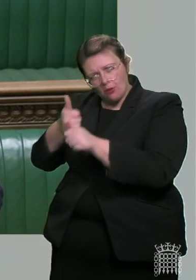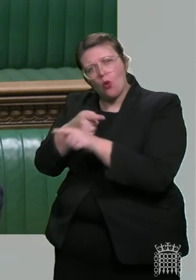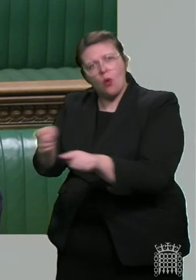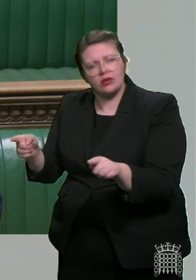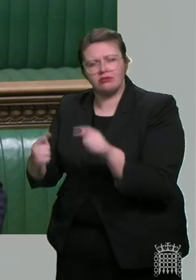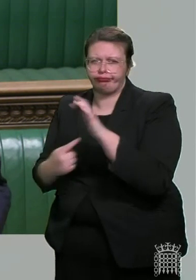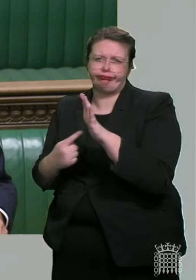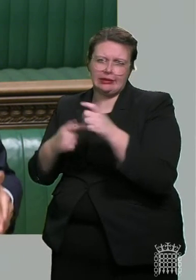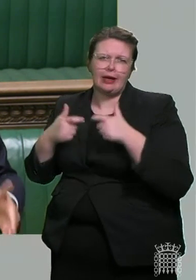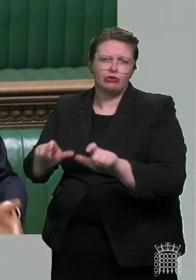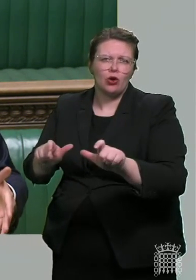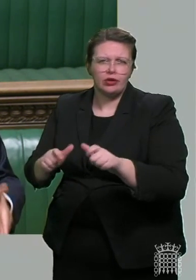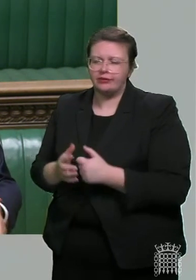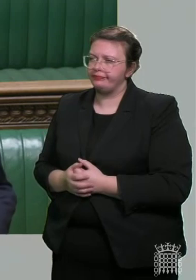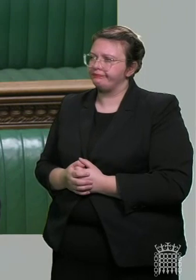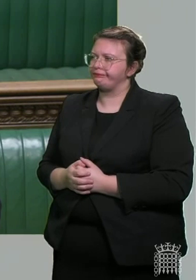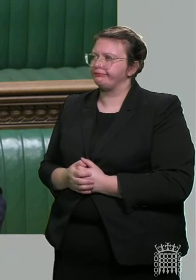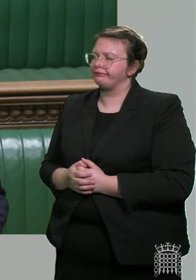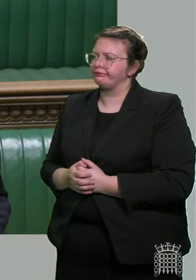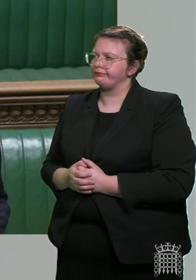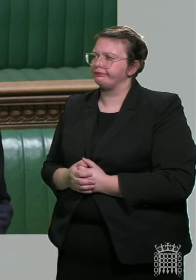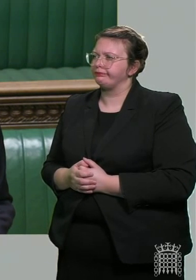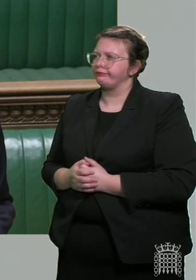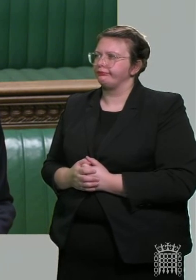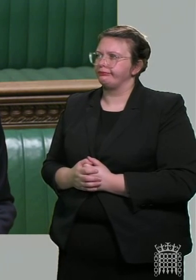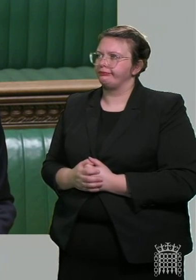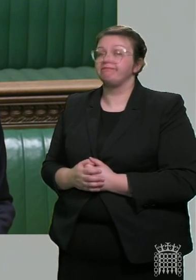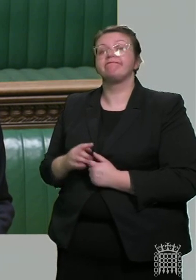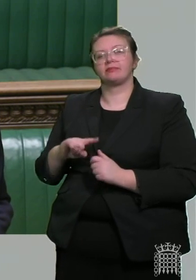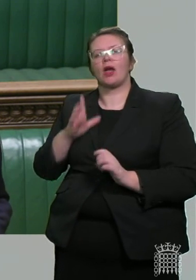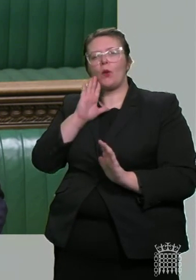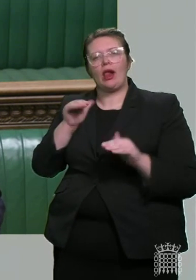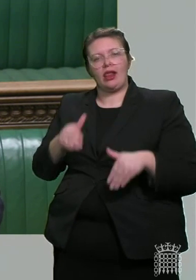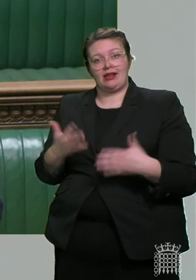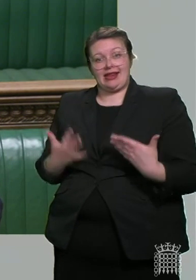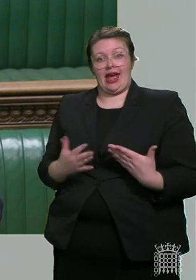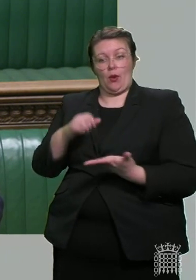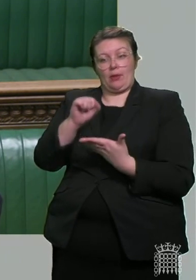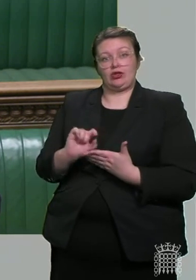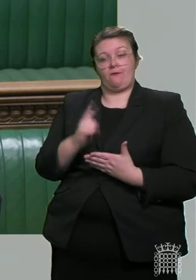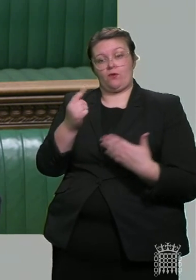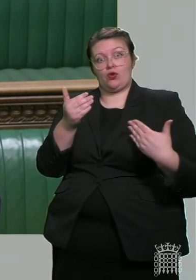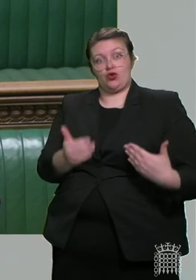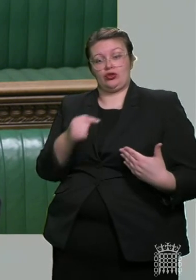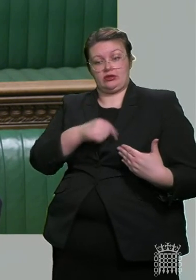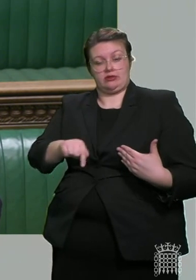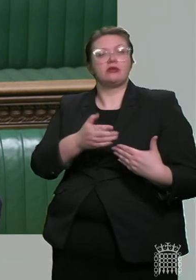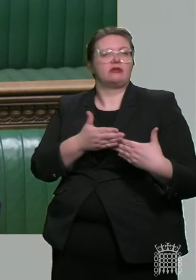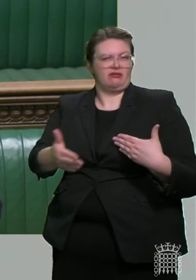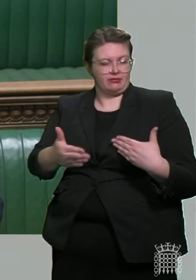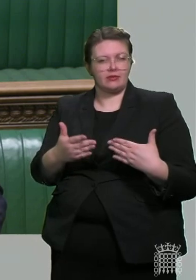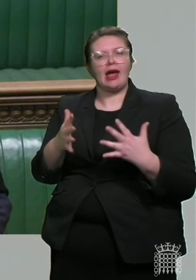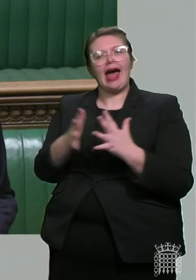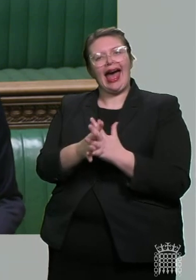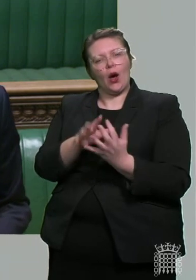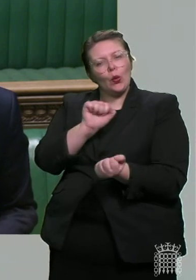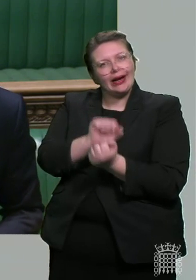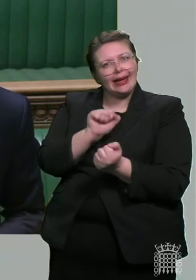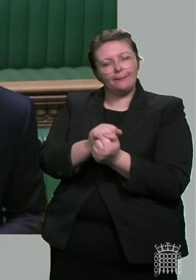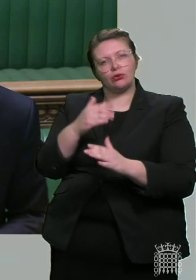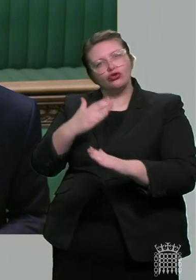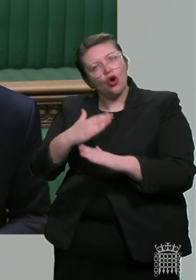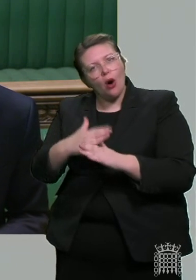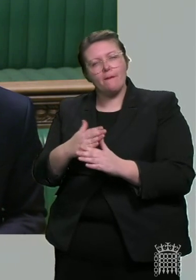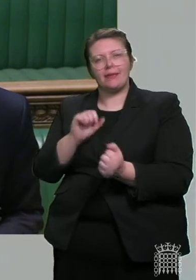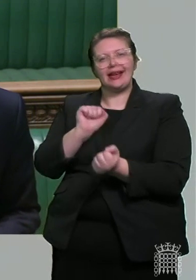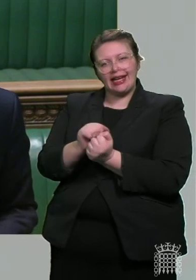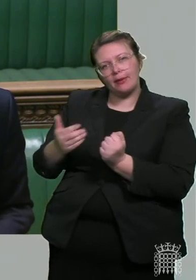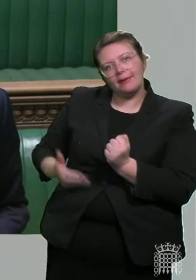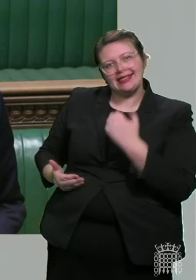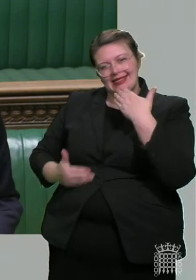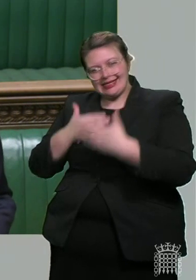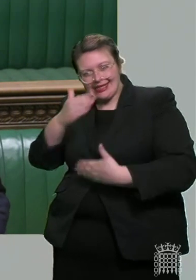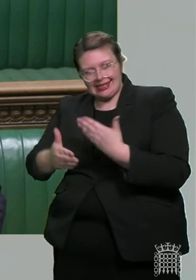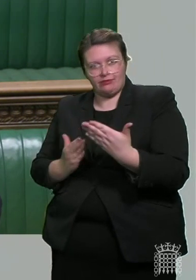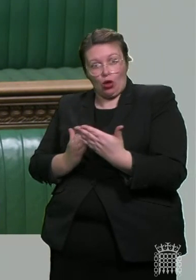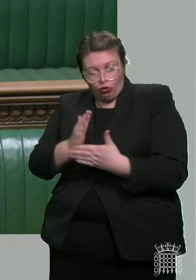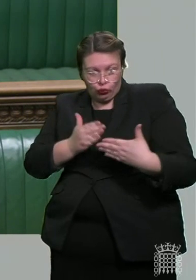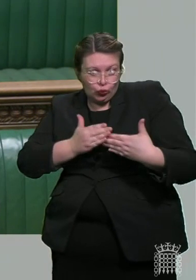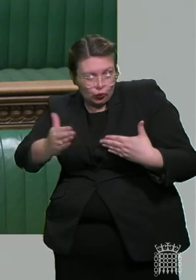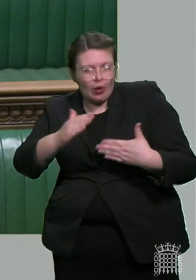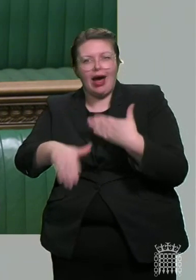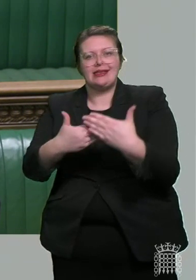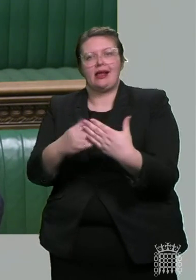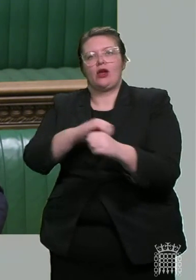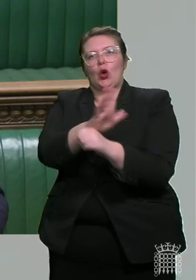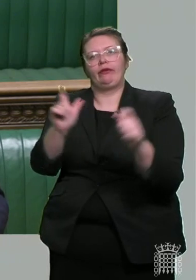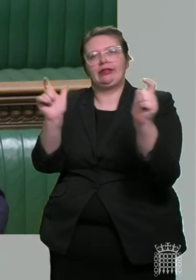Let me turn straightaway to the first part of this Budget’s plan, to protect the jobs and livelihoods of the British people through the remaining phase of this crisis.